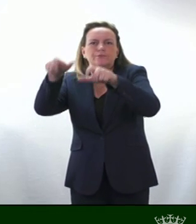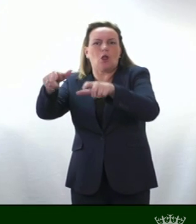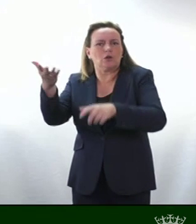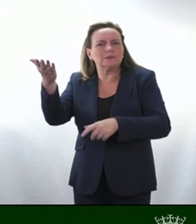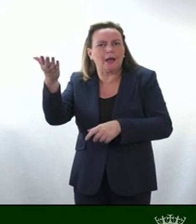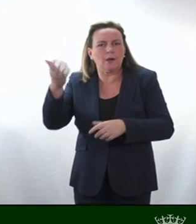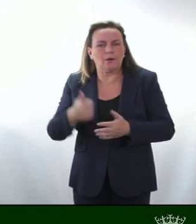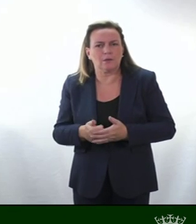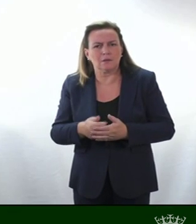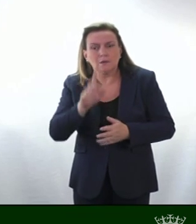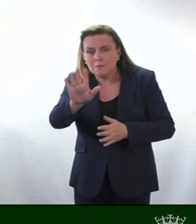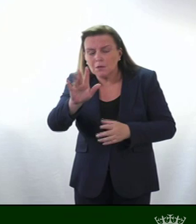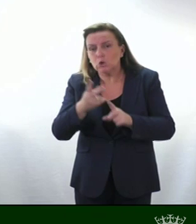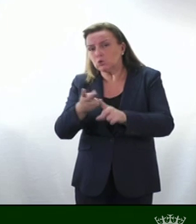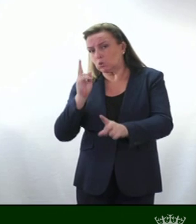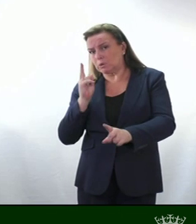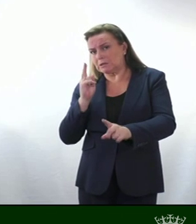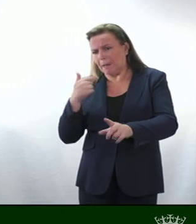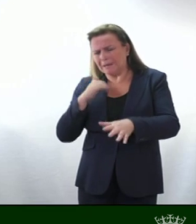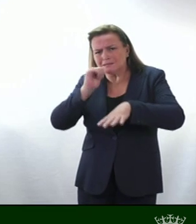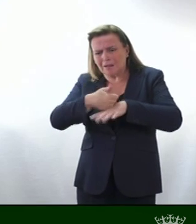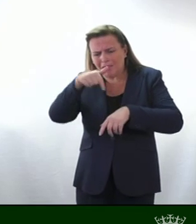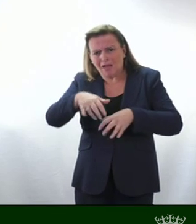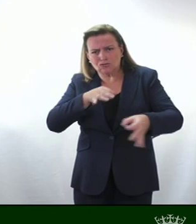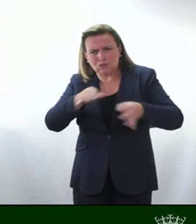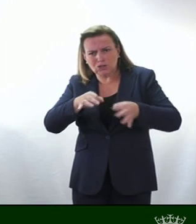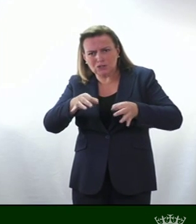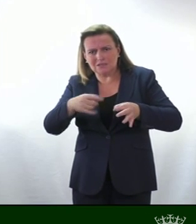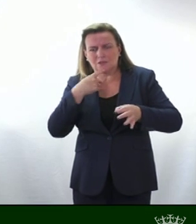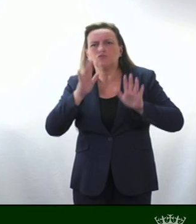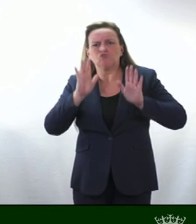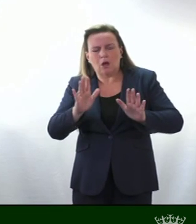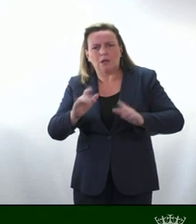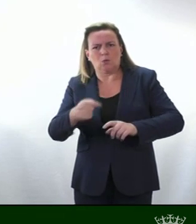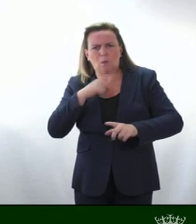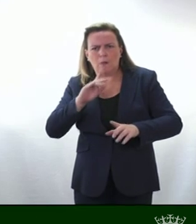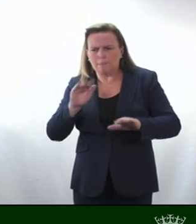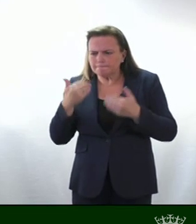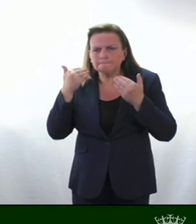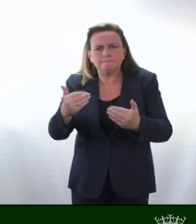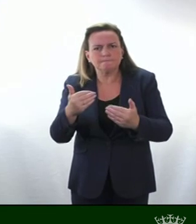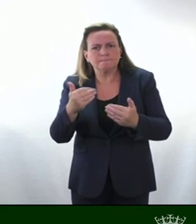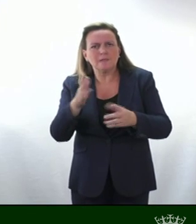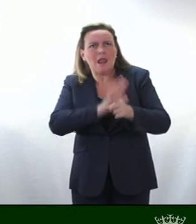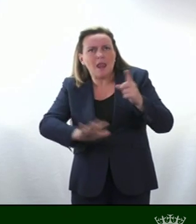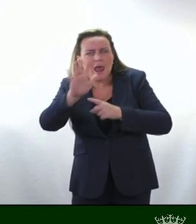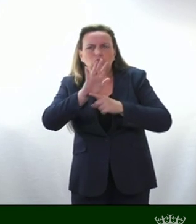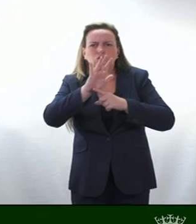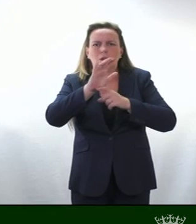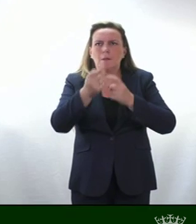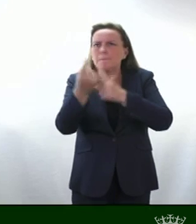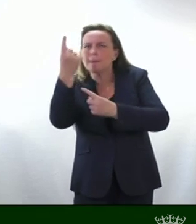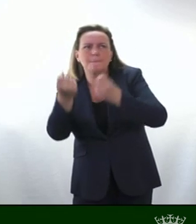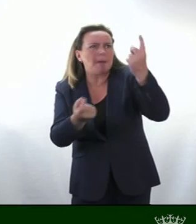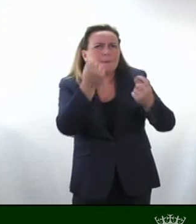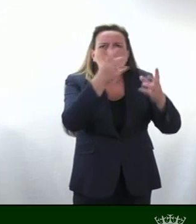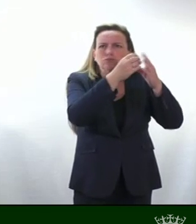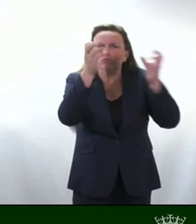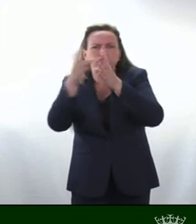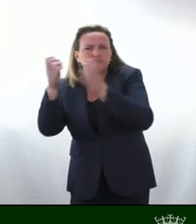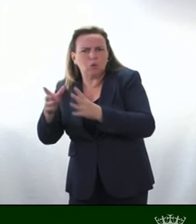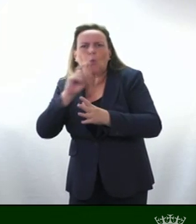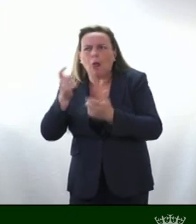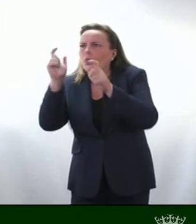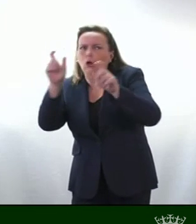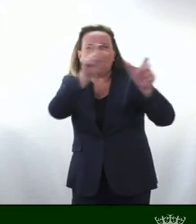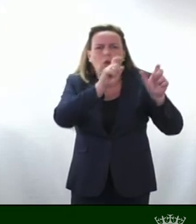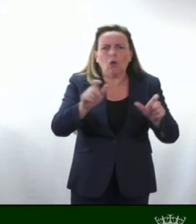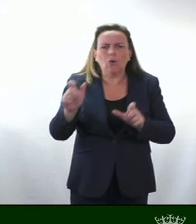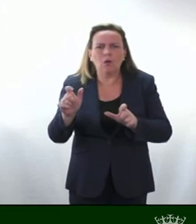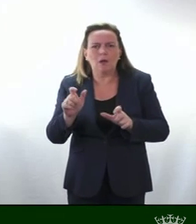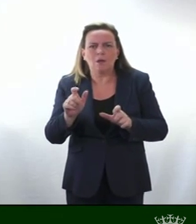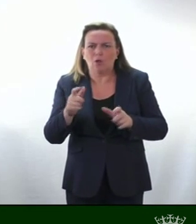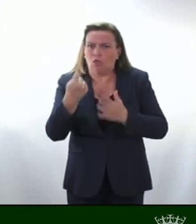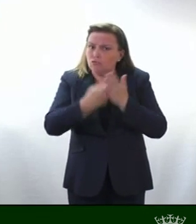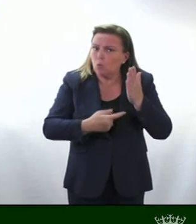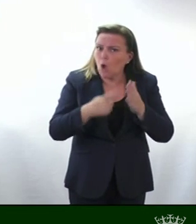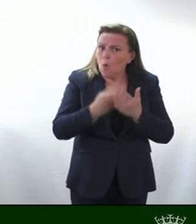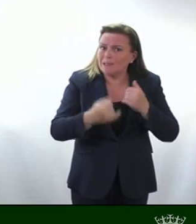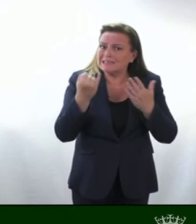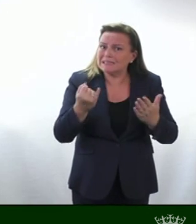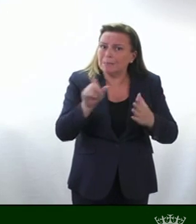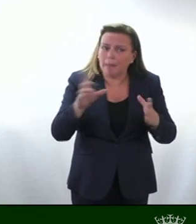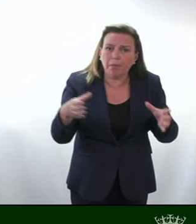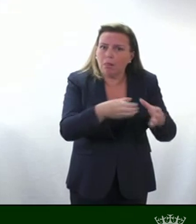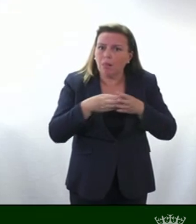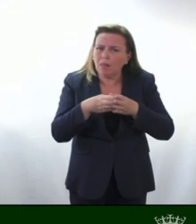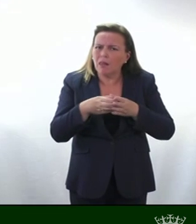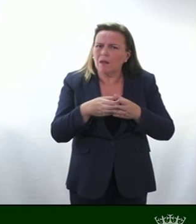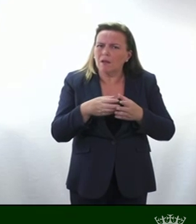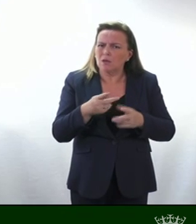Two weeks ago, I set out that strategy. I said that we would go forward with the national measures such as intensifying the rule of six—making sure that we reinforced the rule of six.